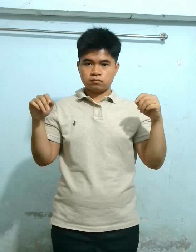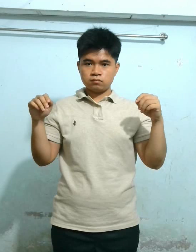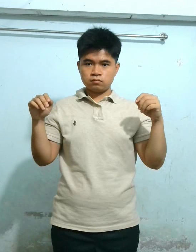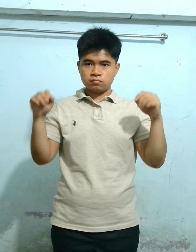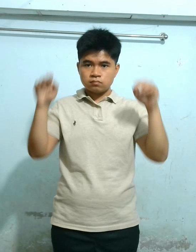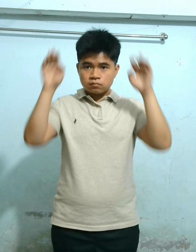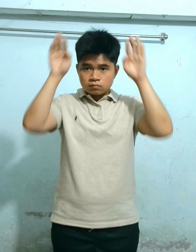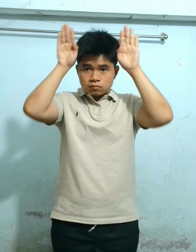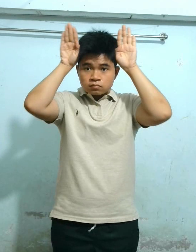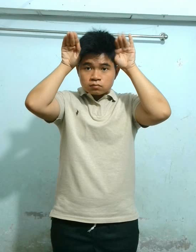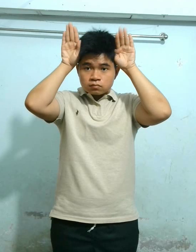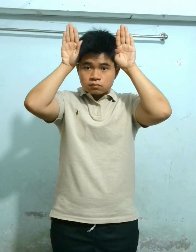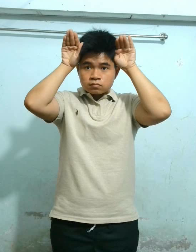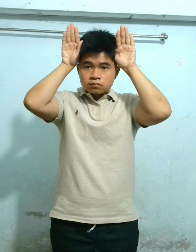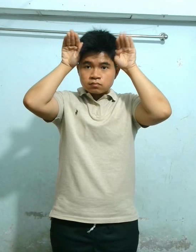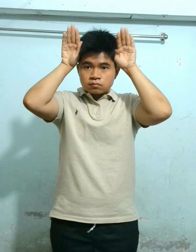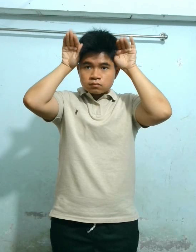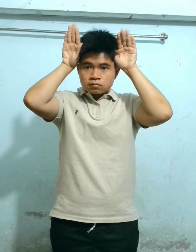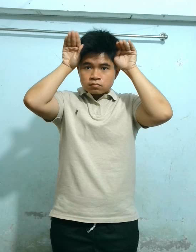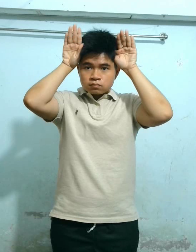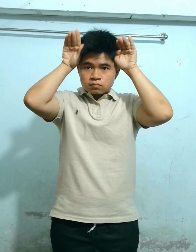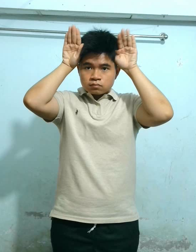cho